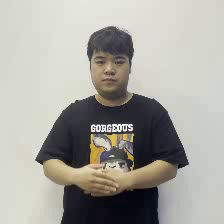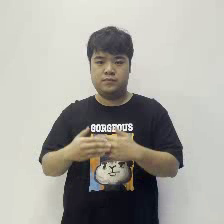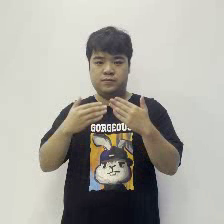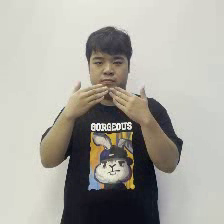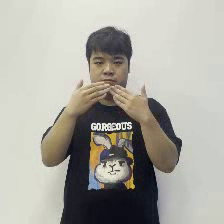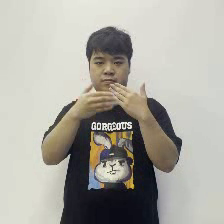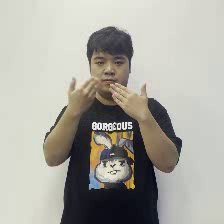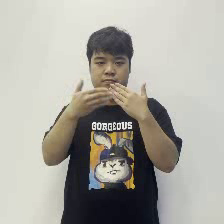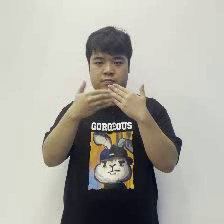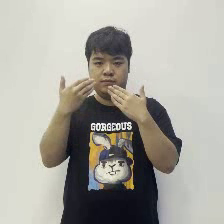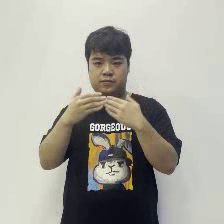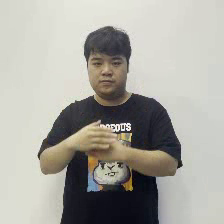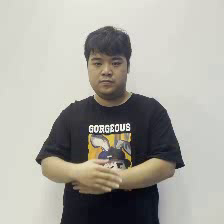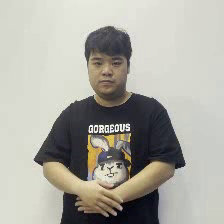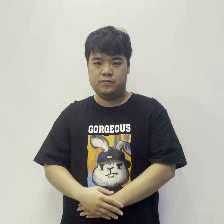Dễ